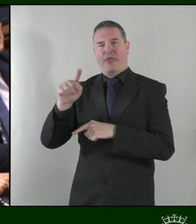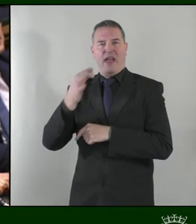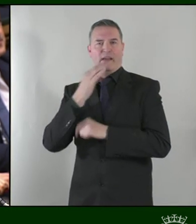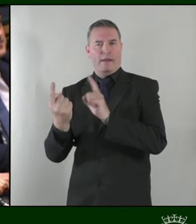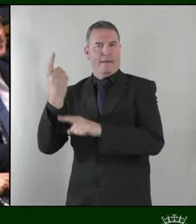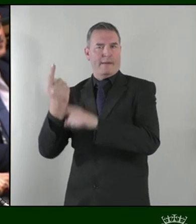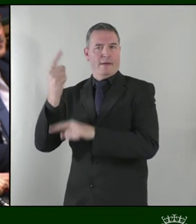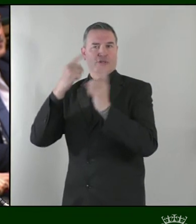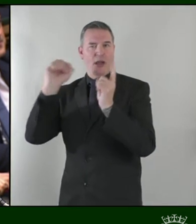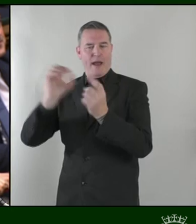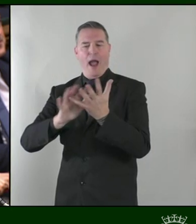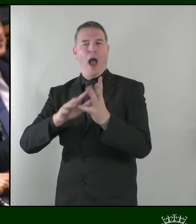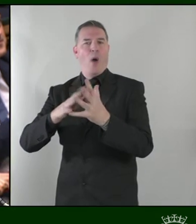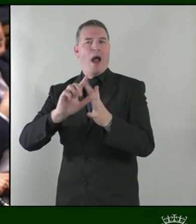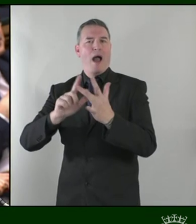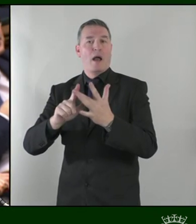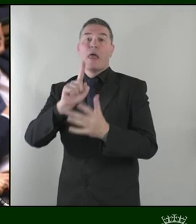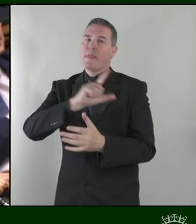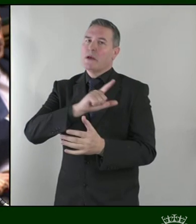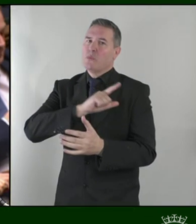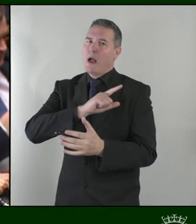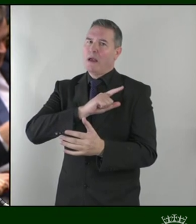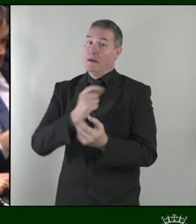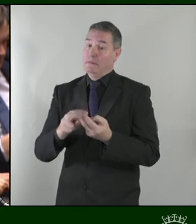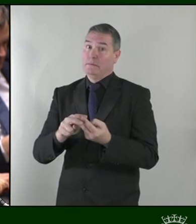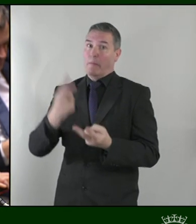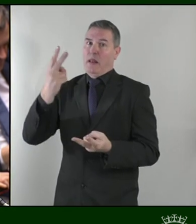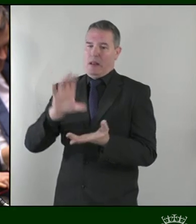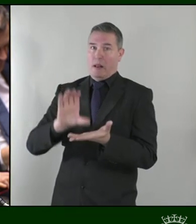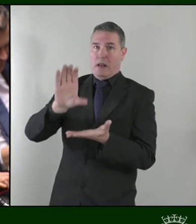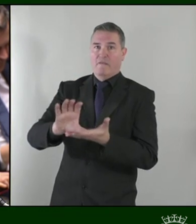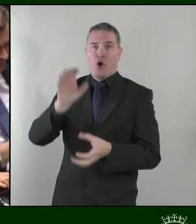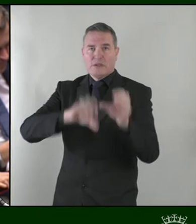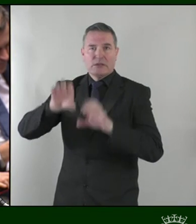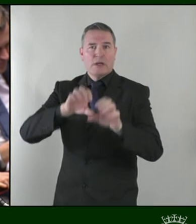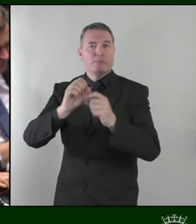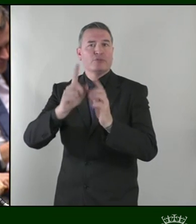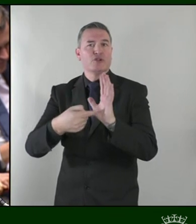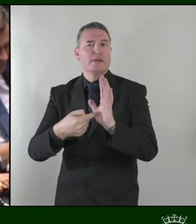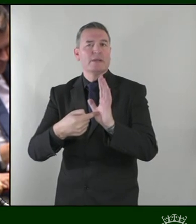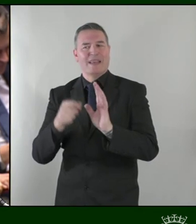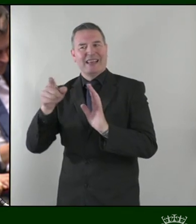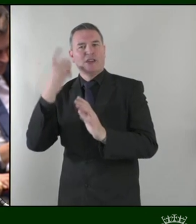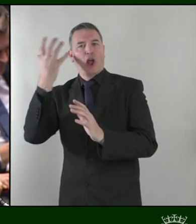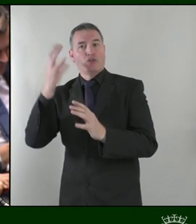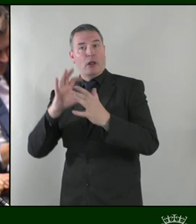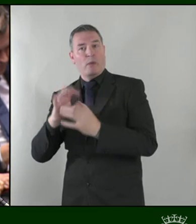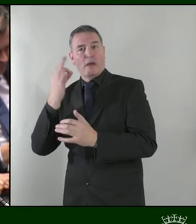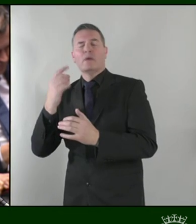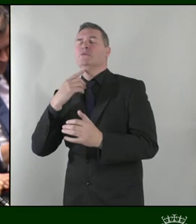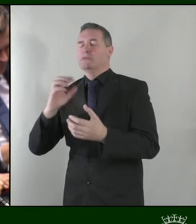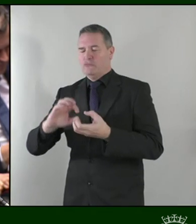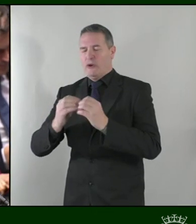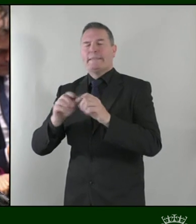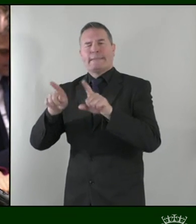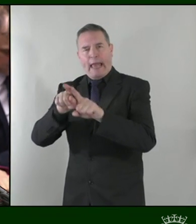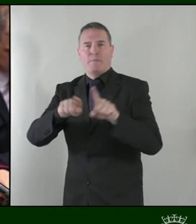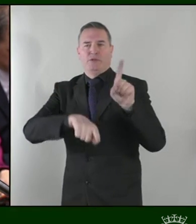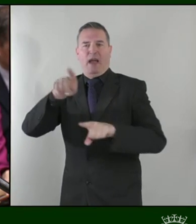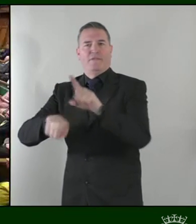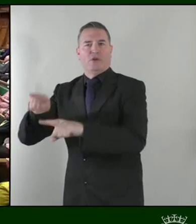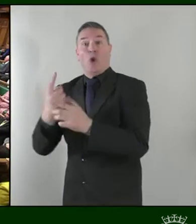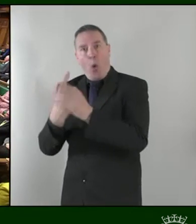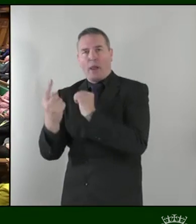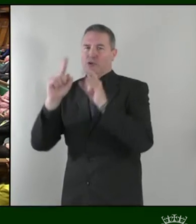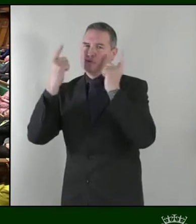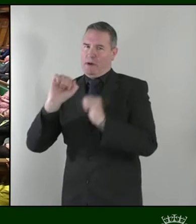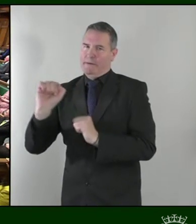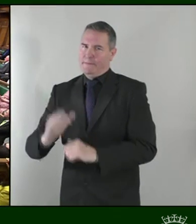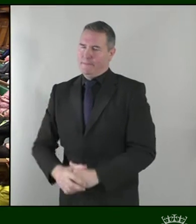That is why we are now doubling the science budget. We will be working with some of the countries he mentions in order to produce exactly that diversification in the market.